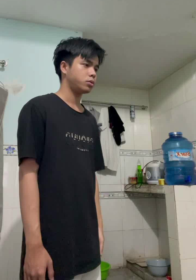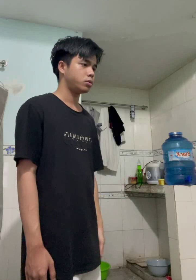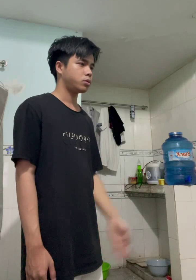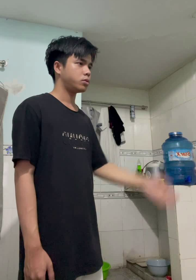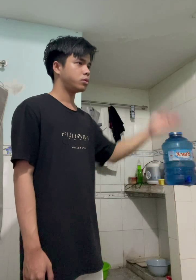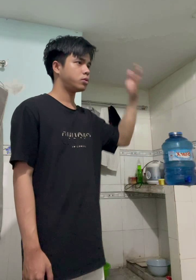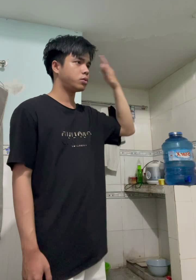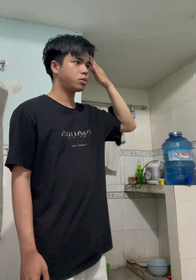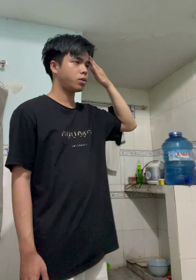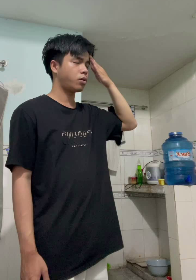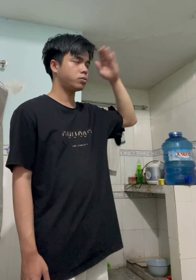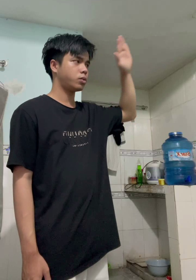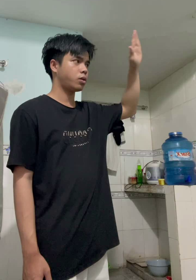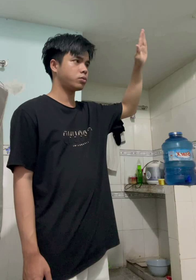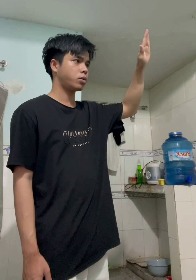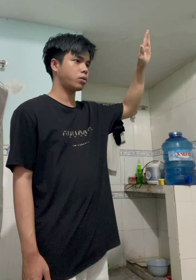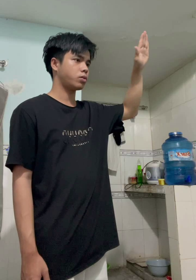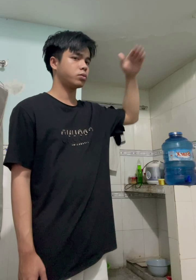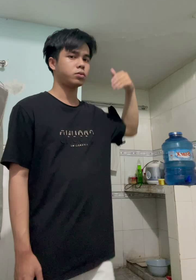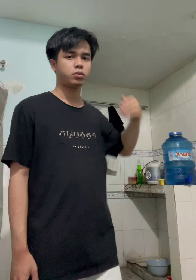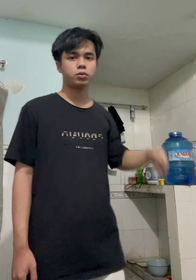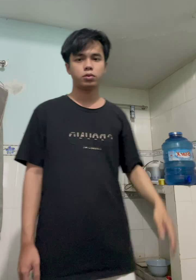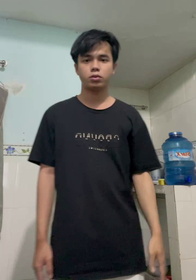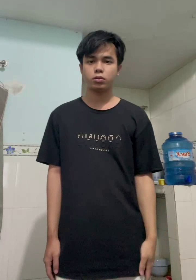khong biet